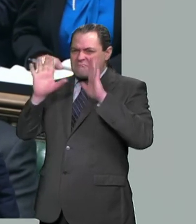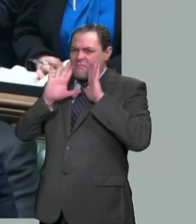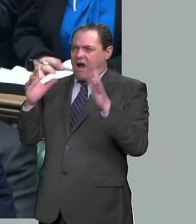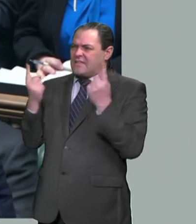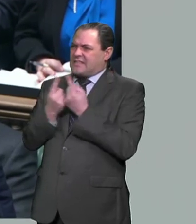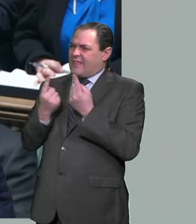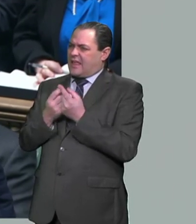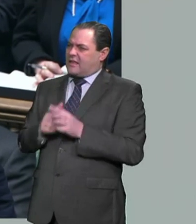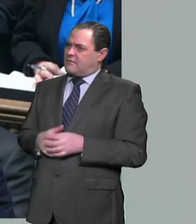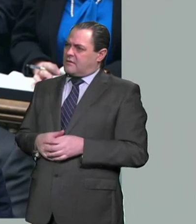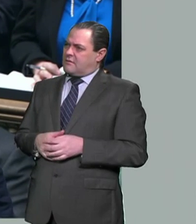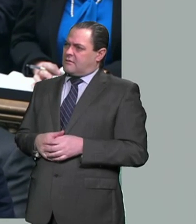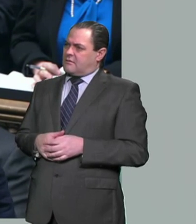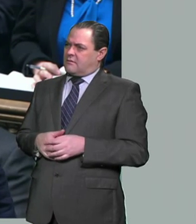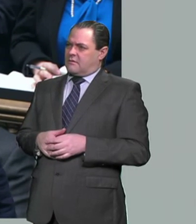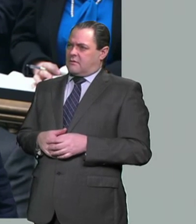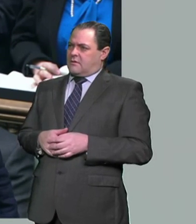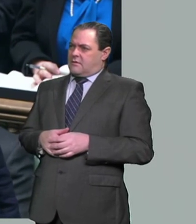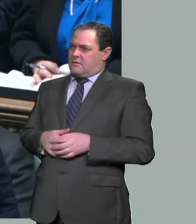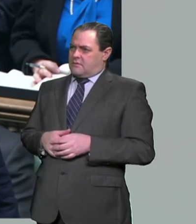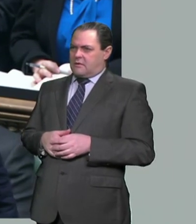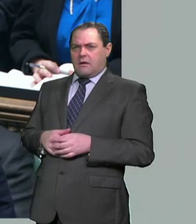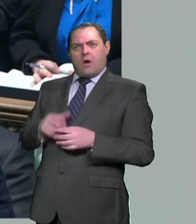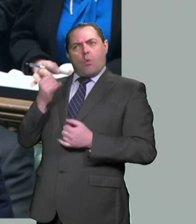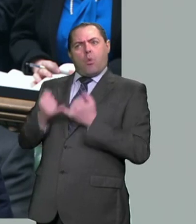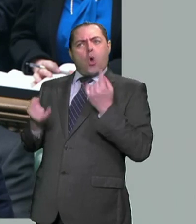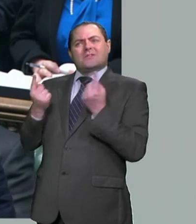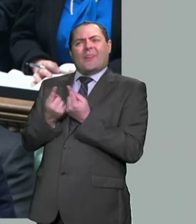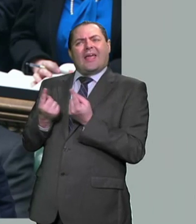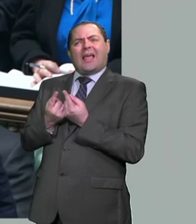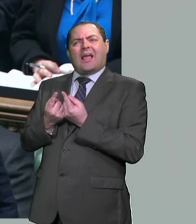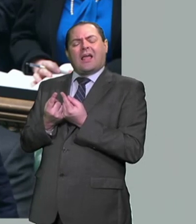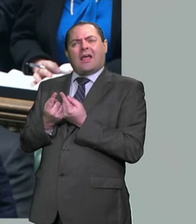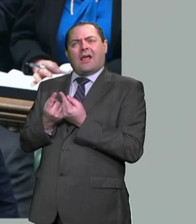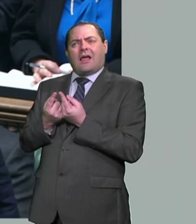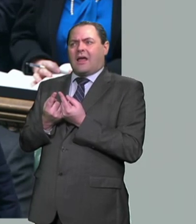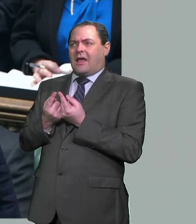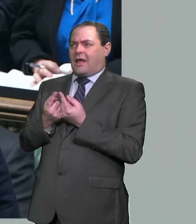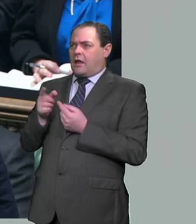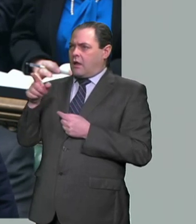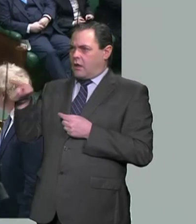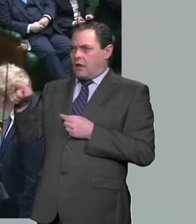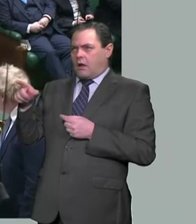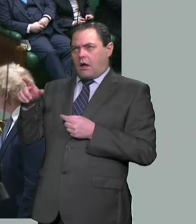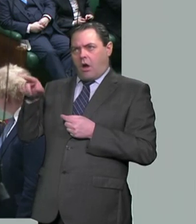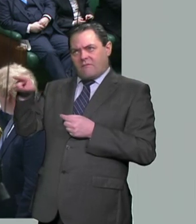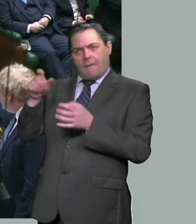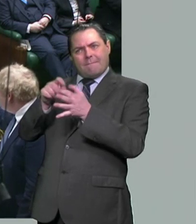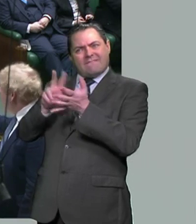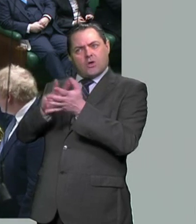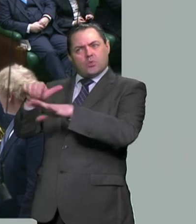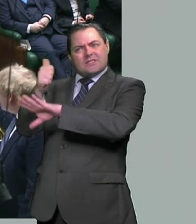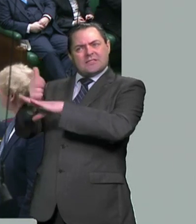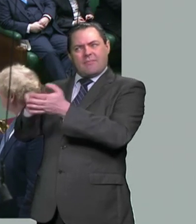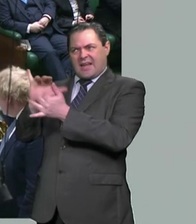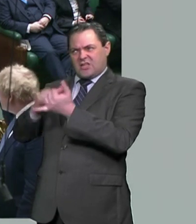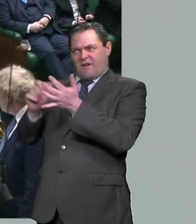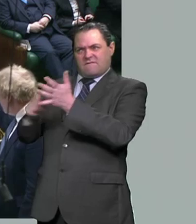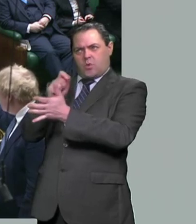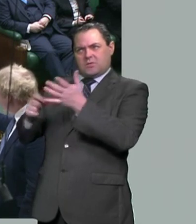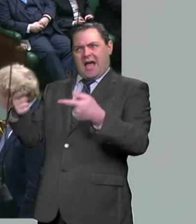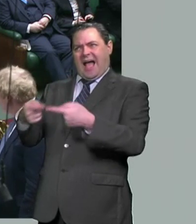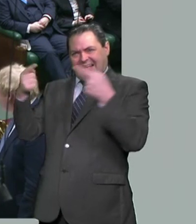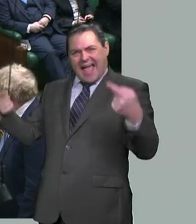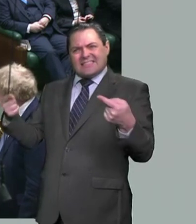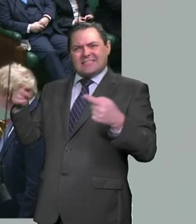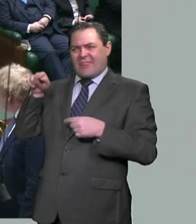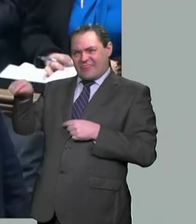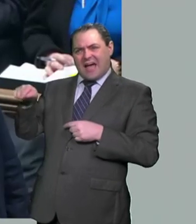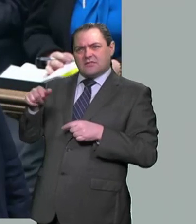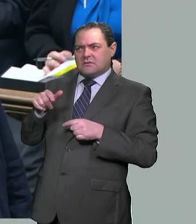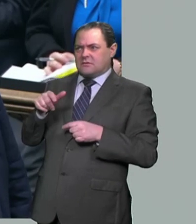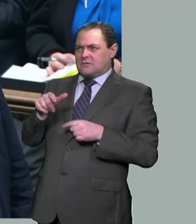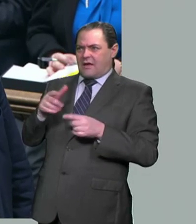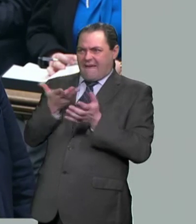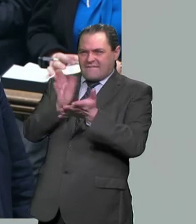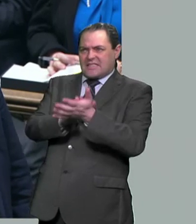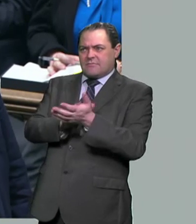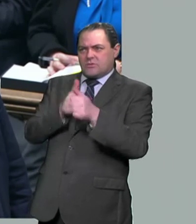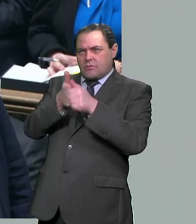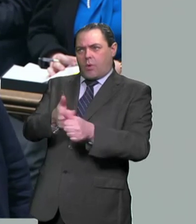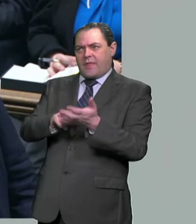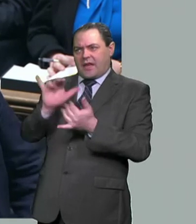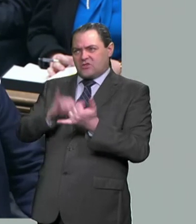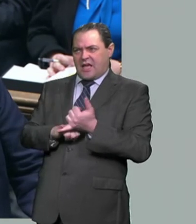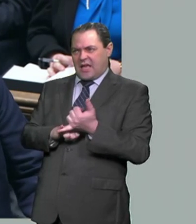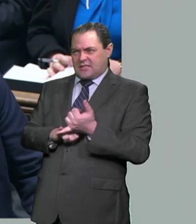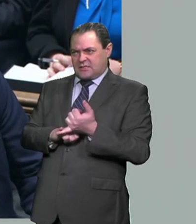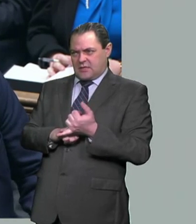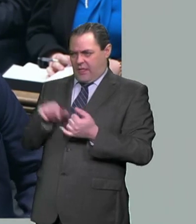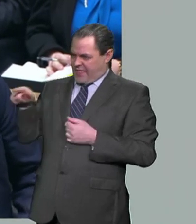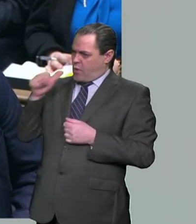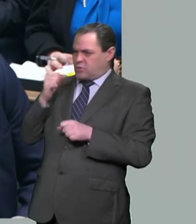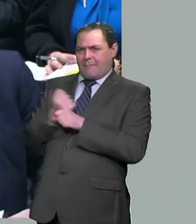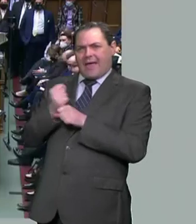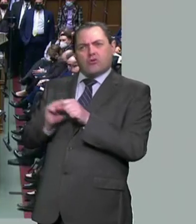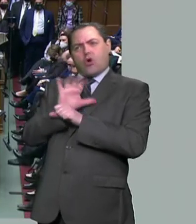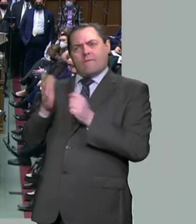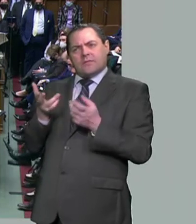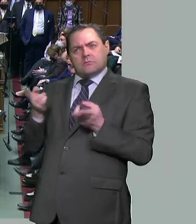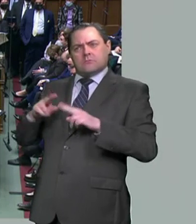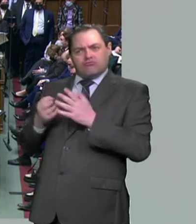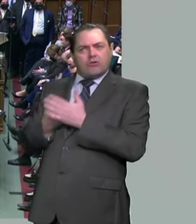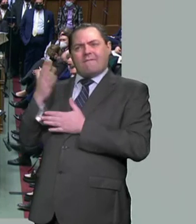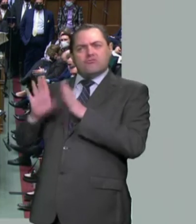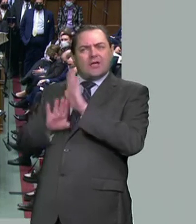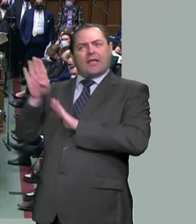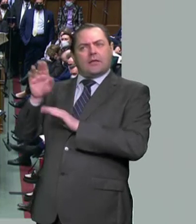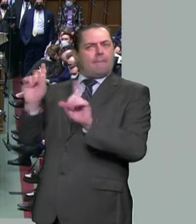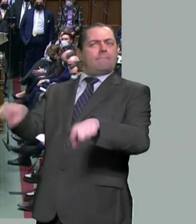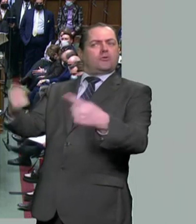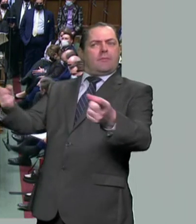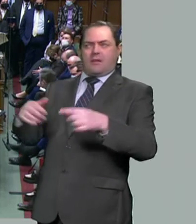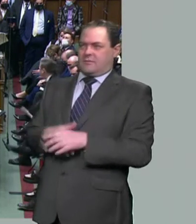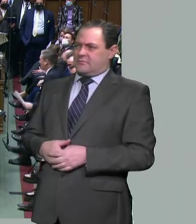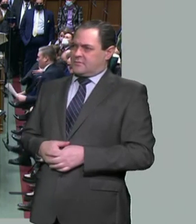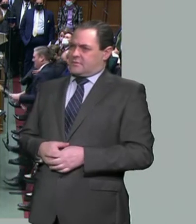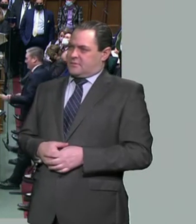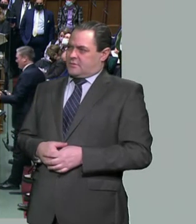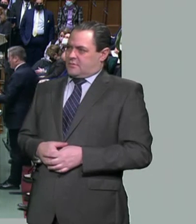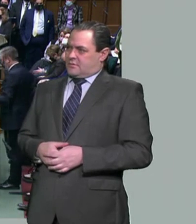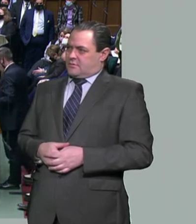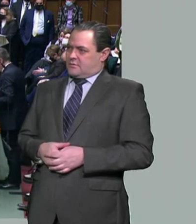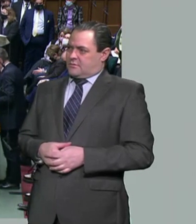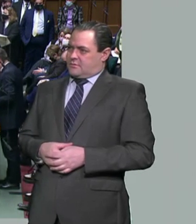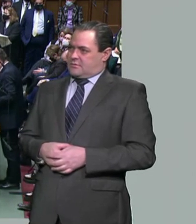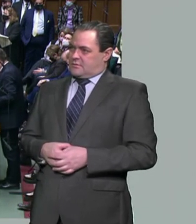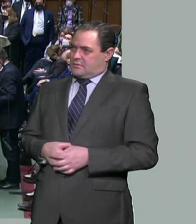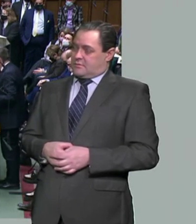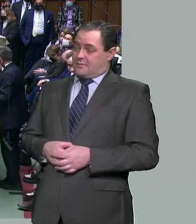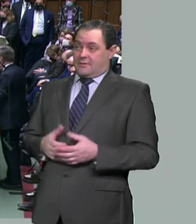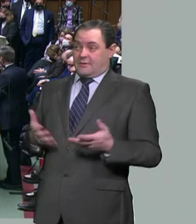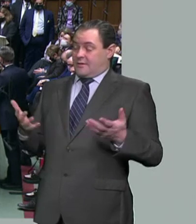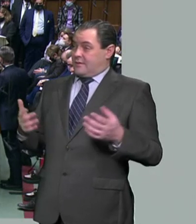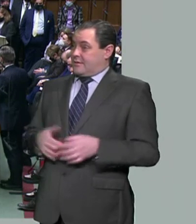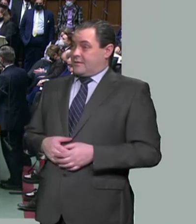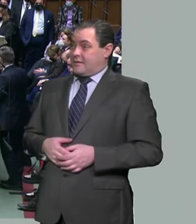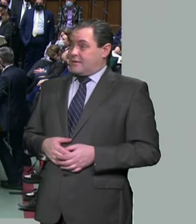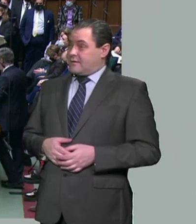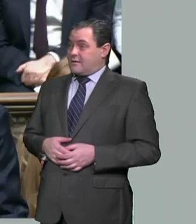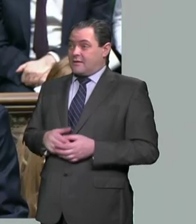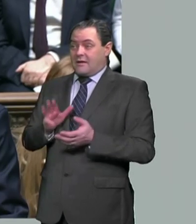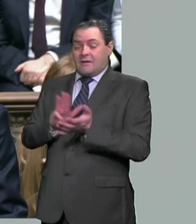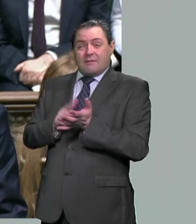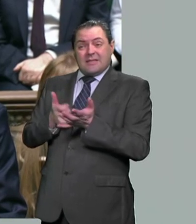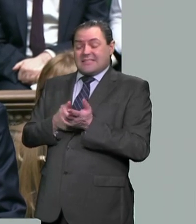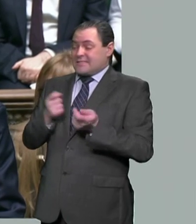And the incredible, lamentable thing is that the Opposition—the party of Nye Bevan—voted against those funds and that investment, and they would have made our covid recovery impossible.